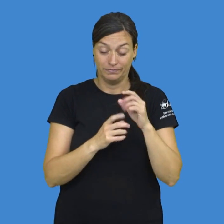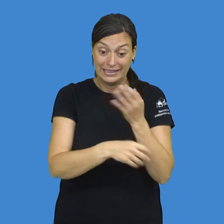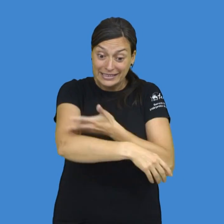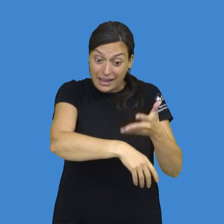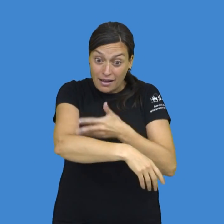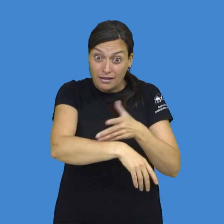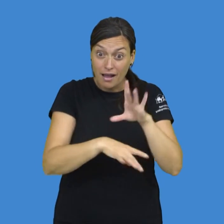sangre